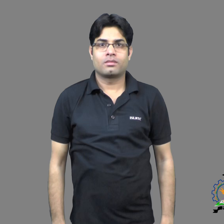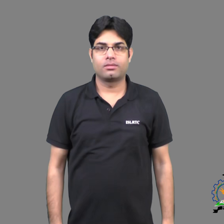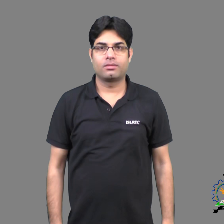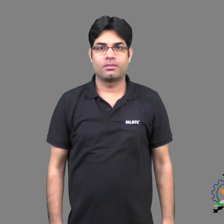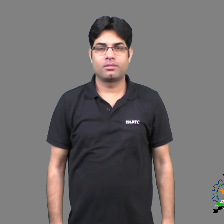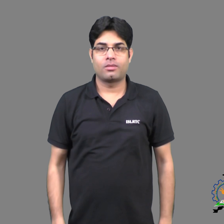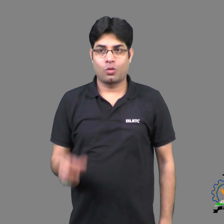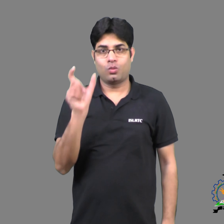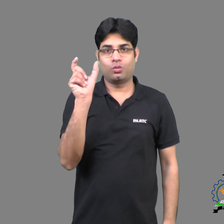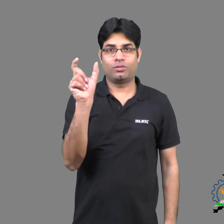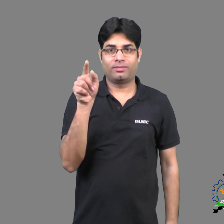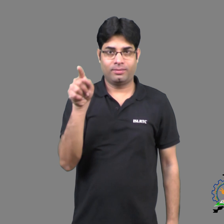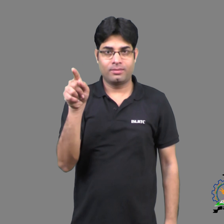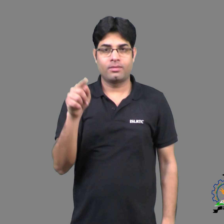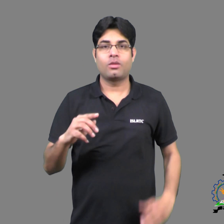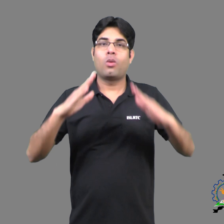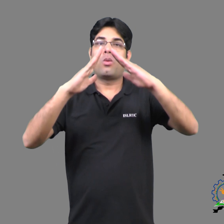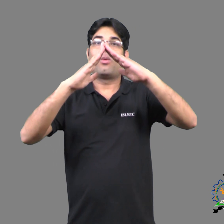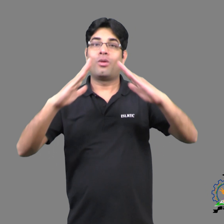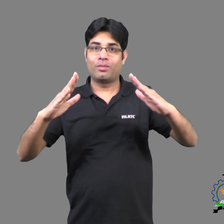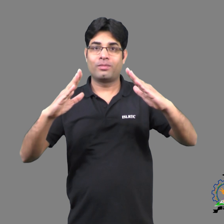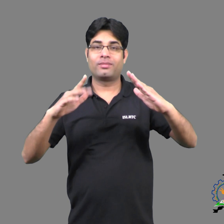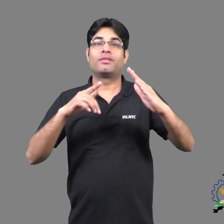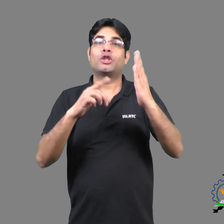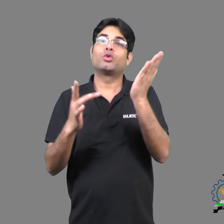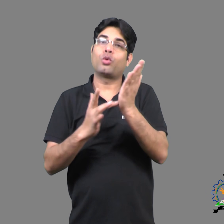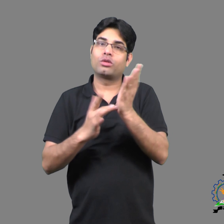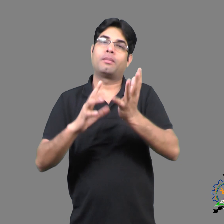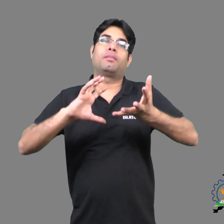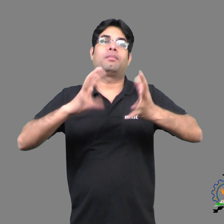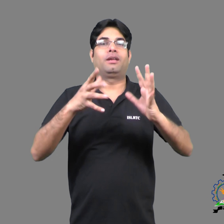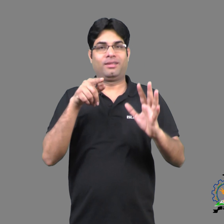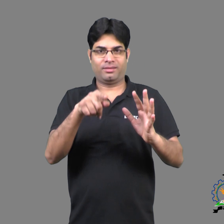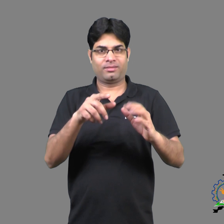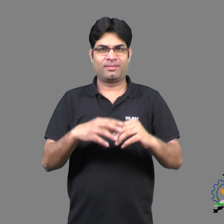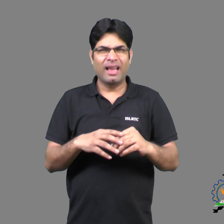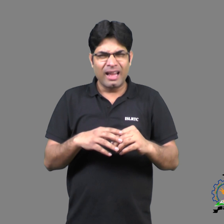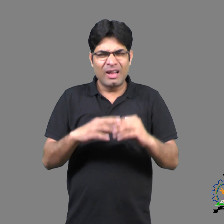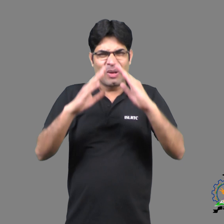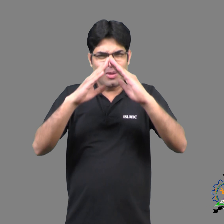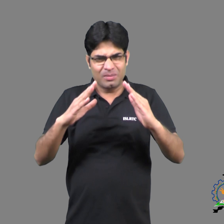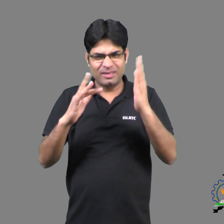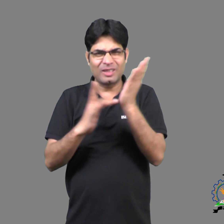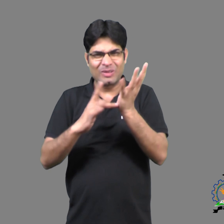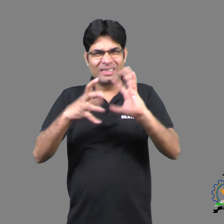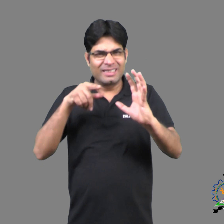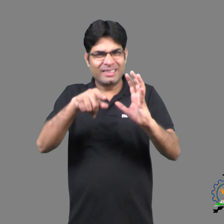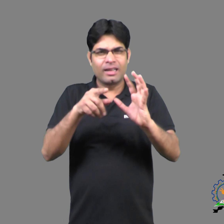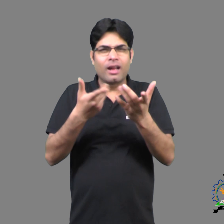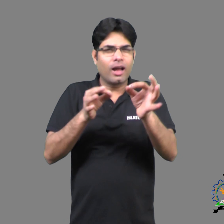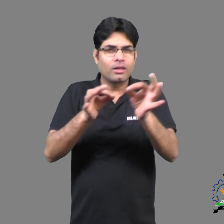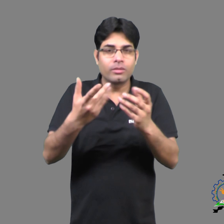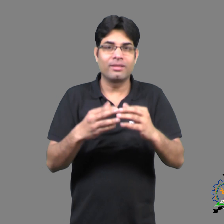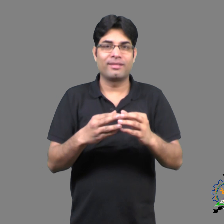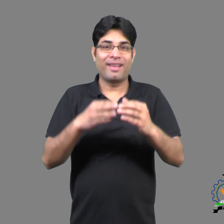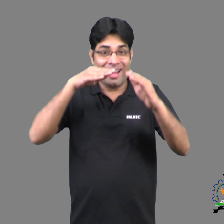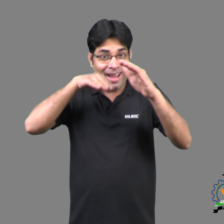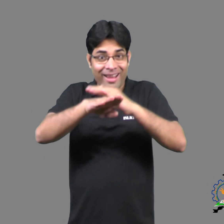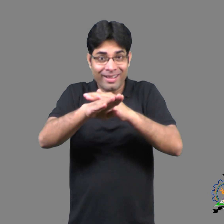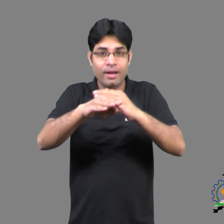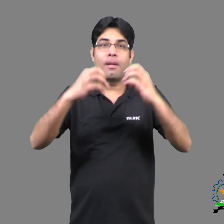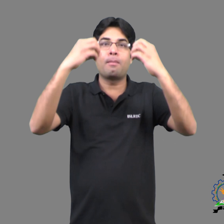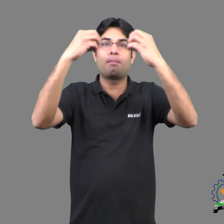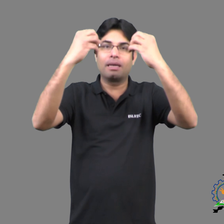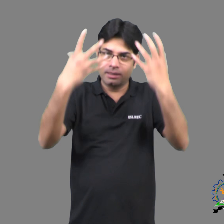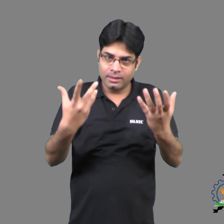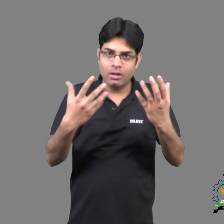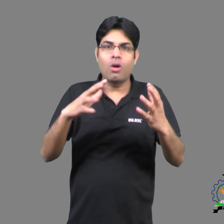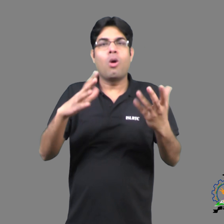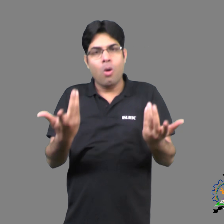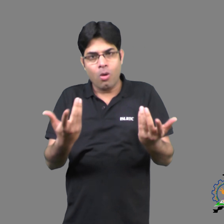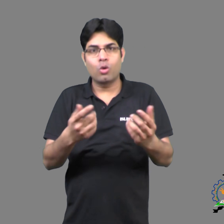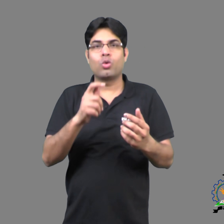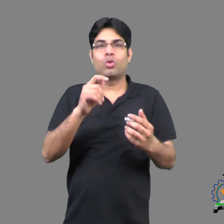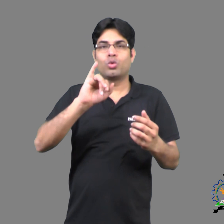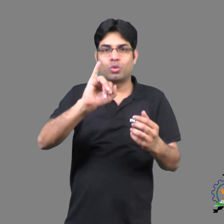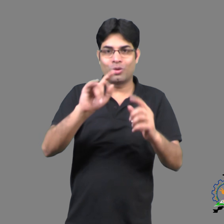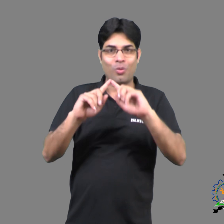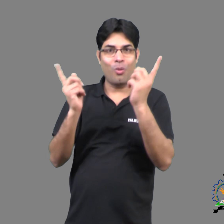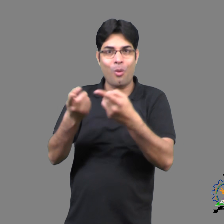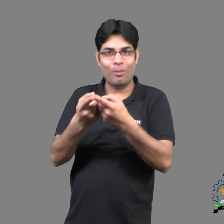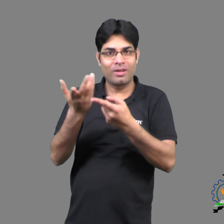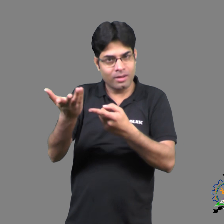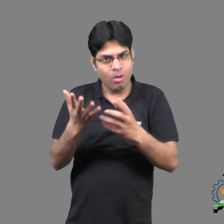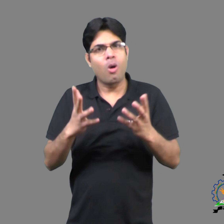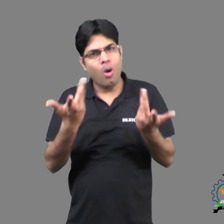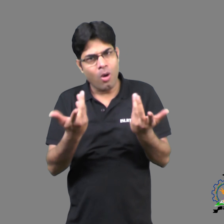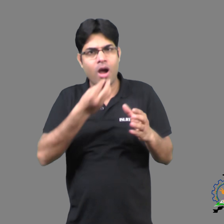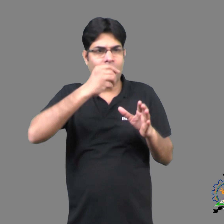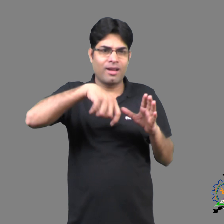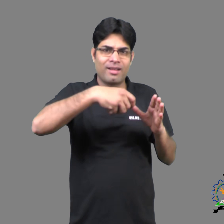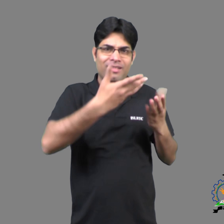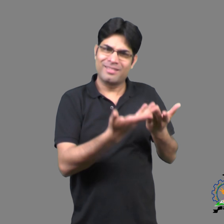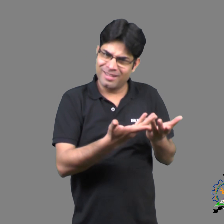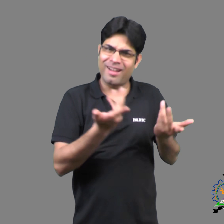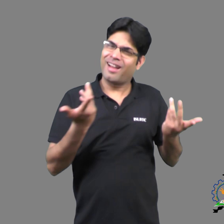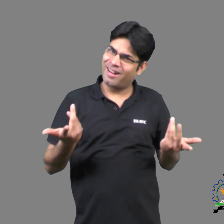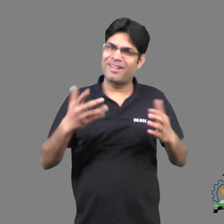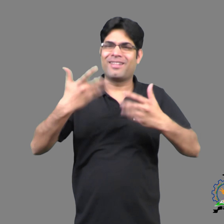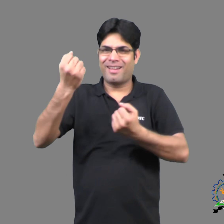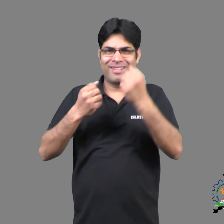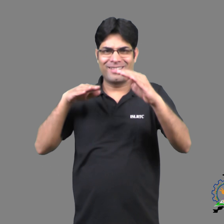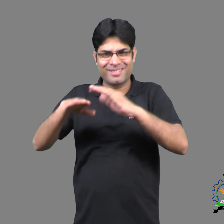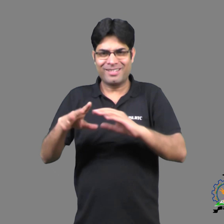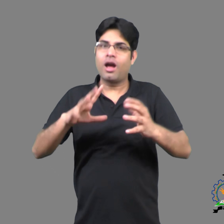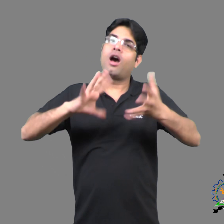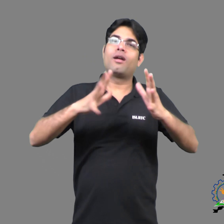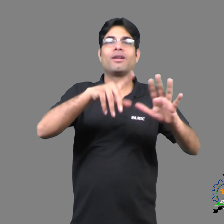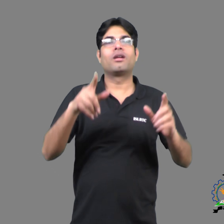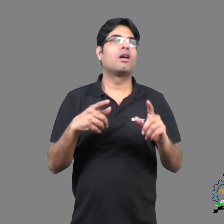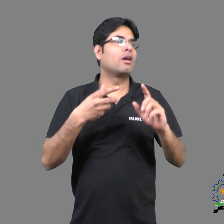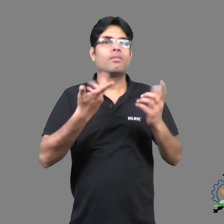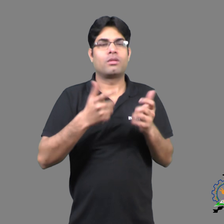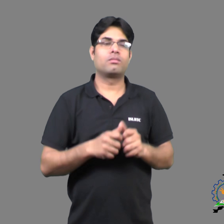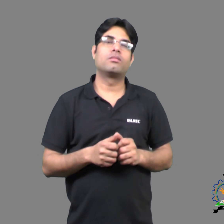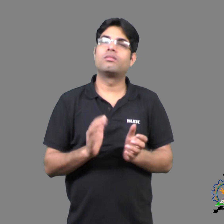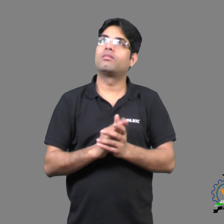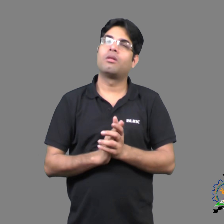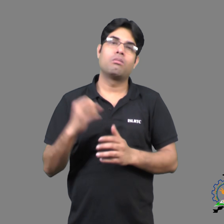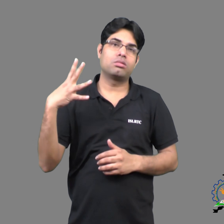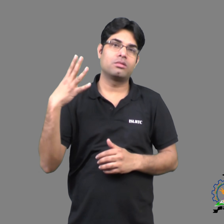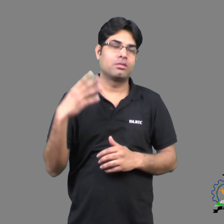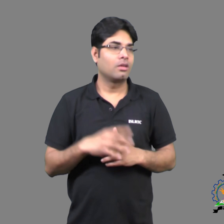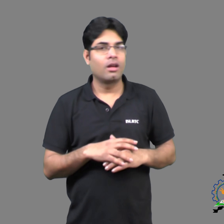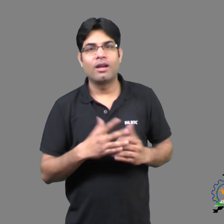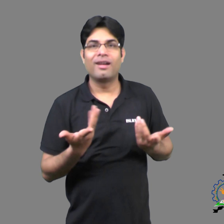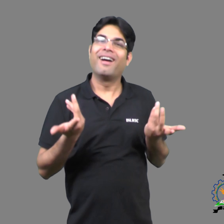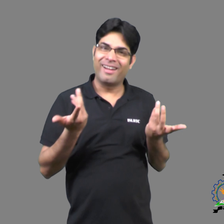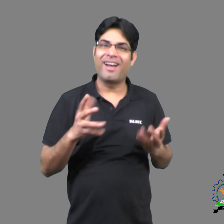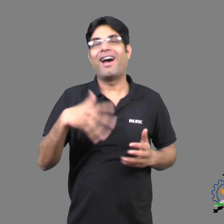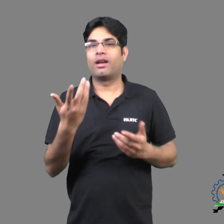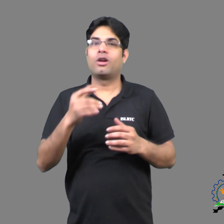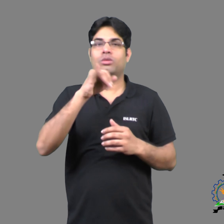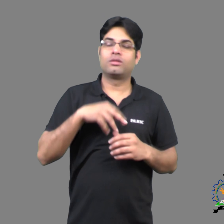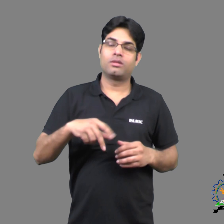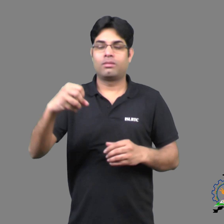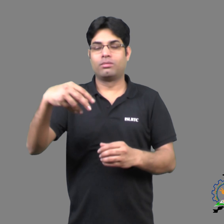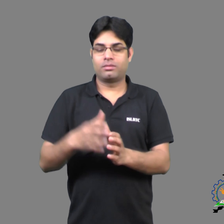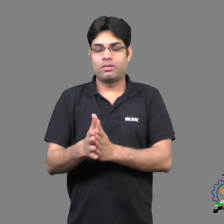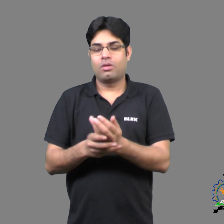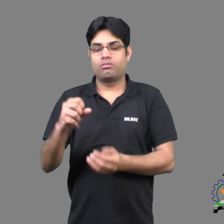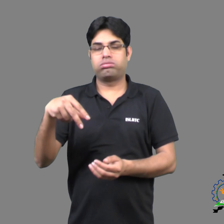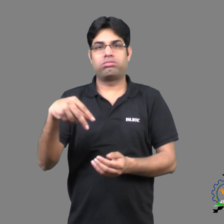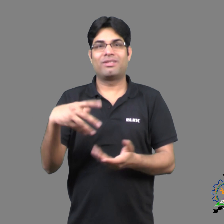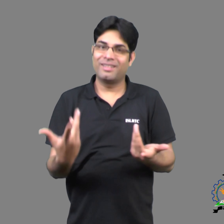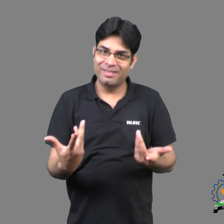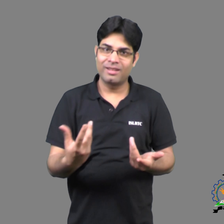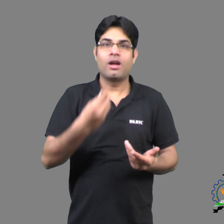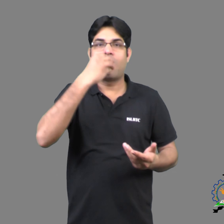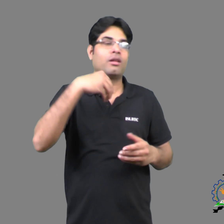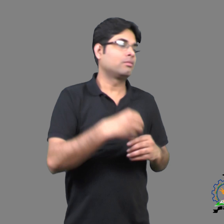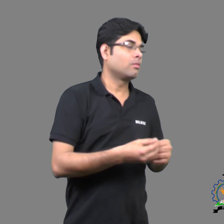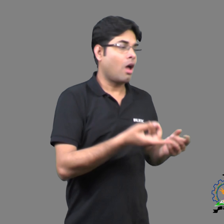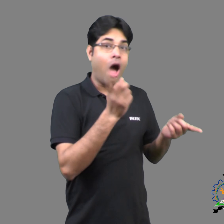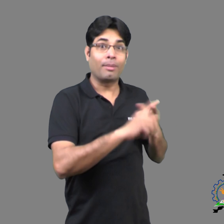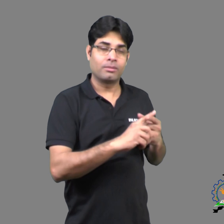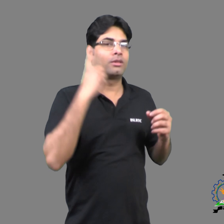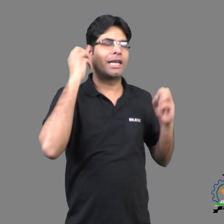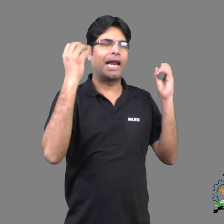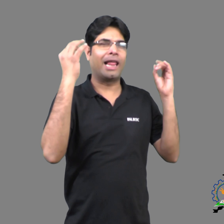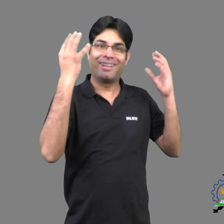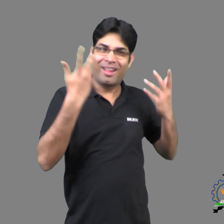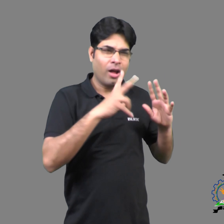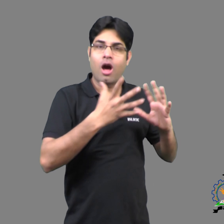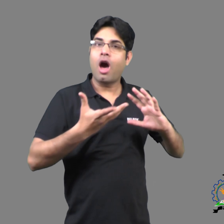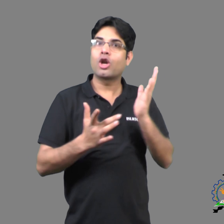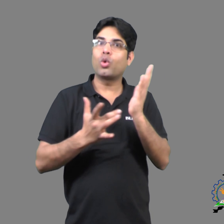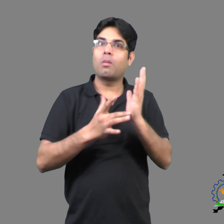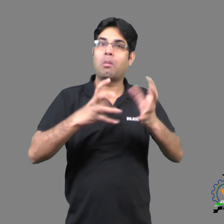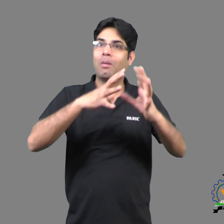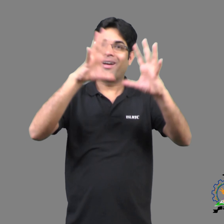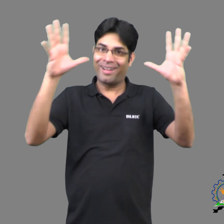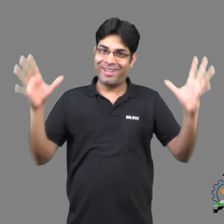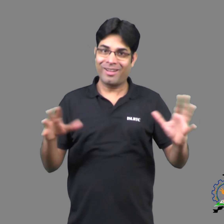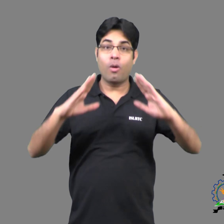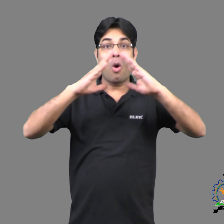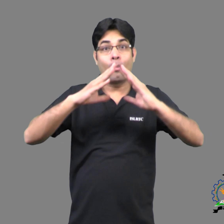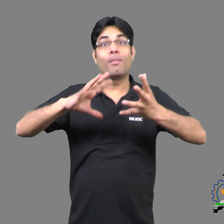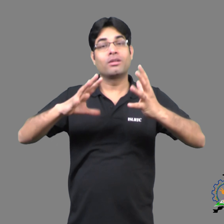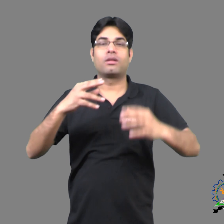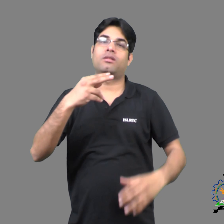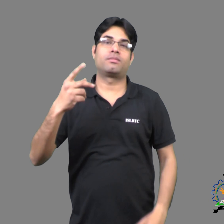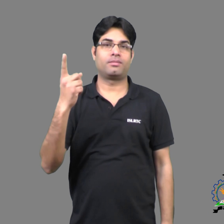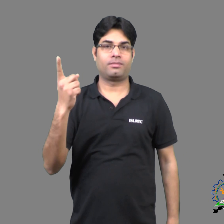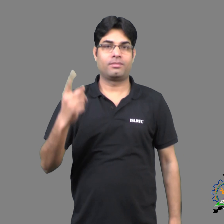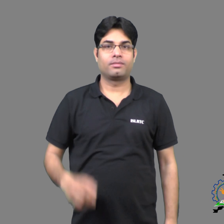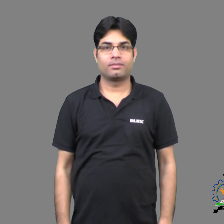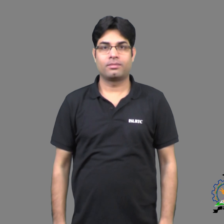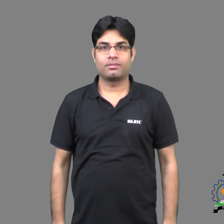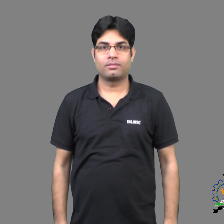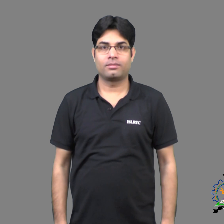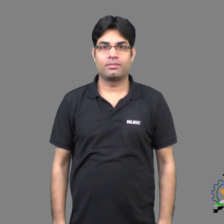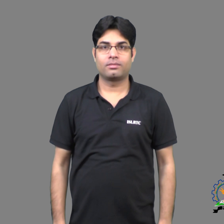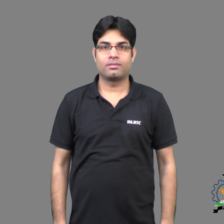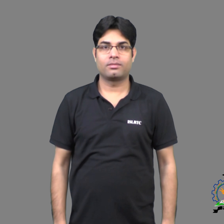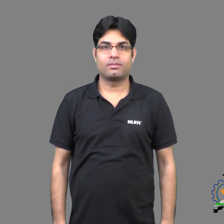Home Automation